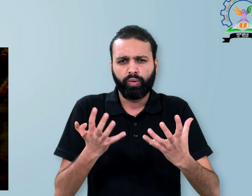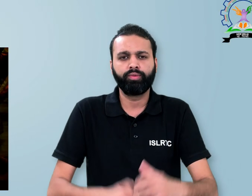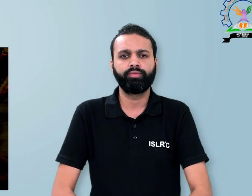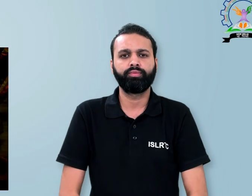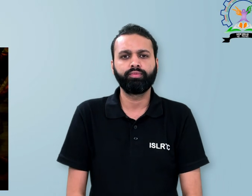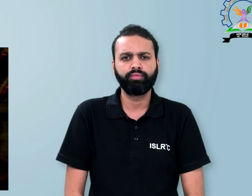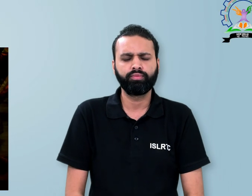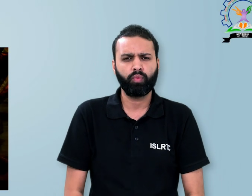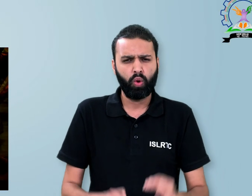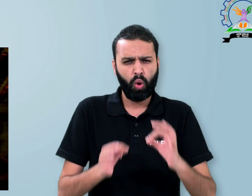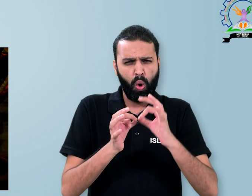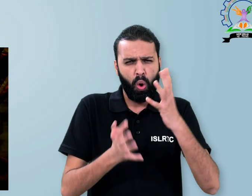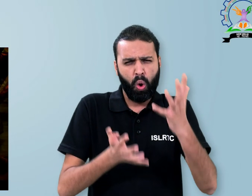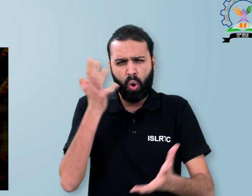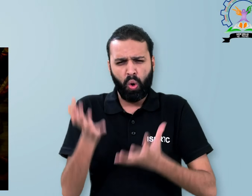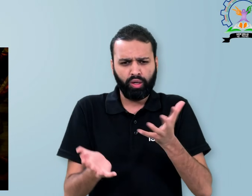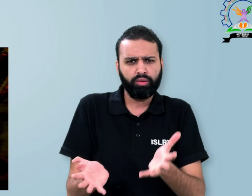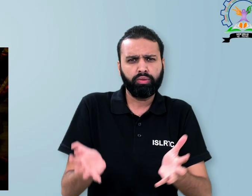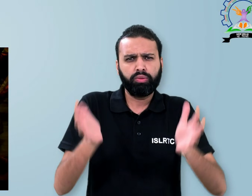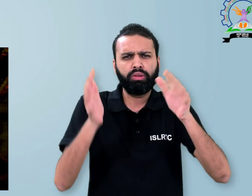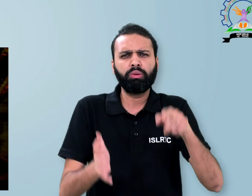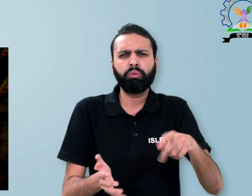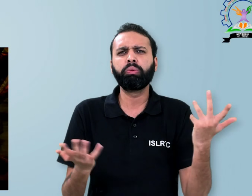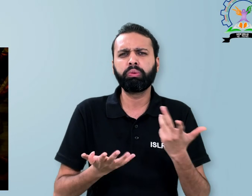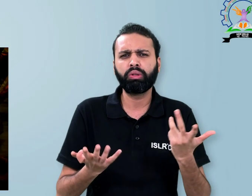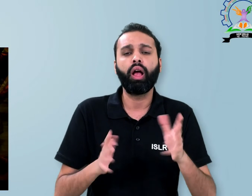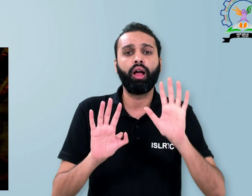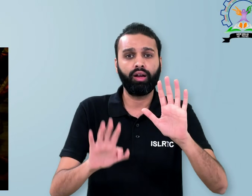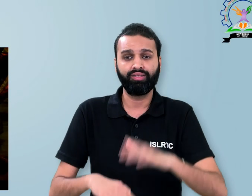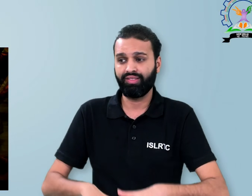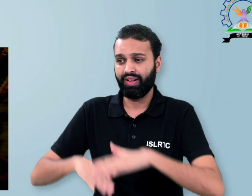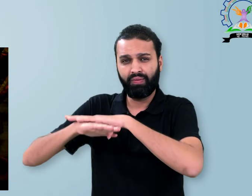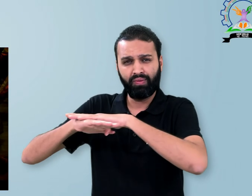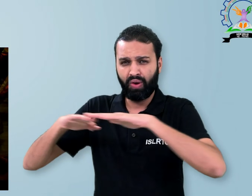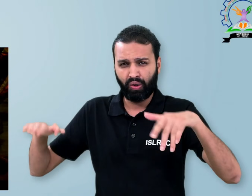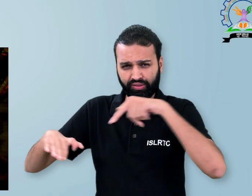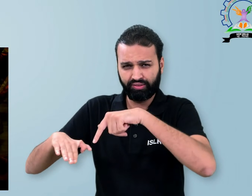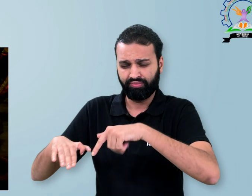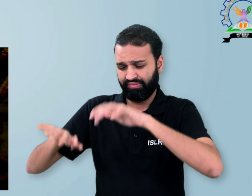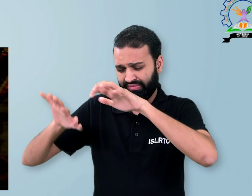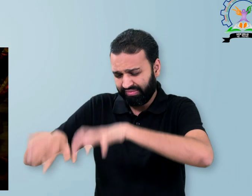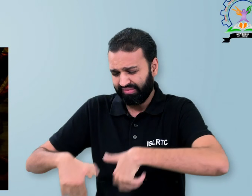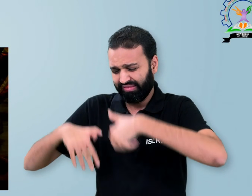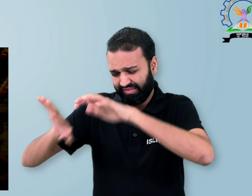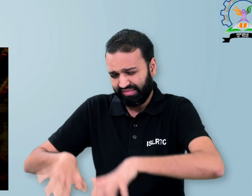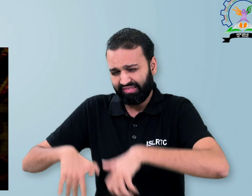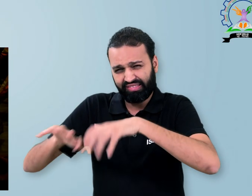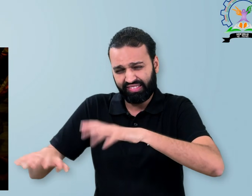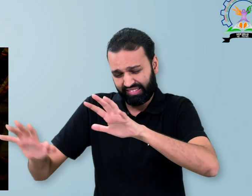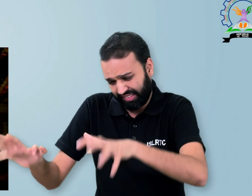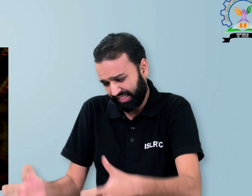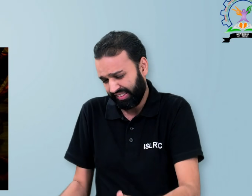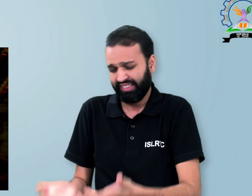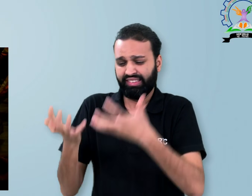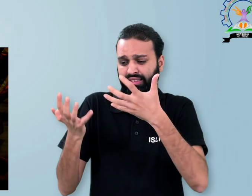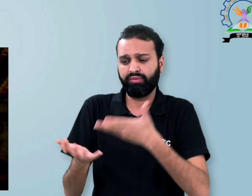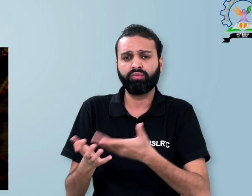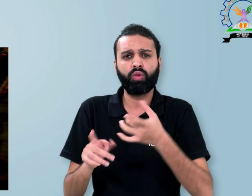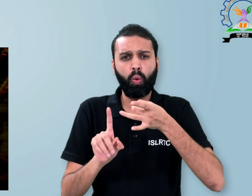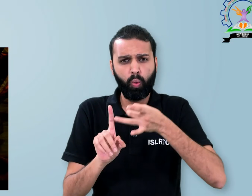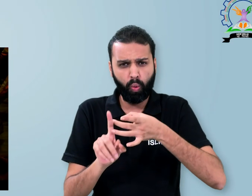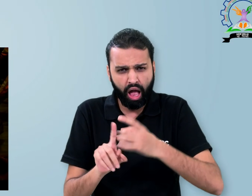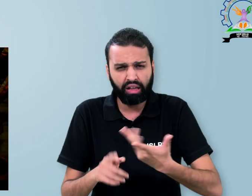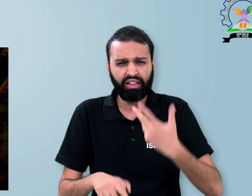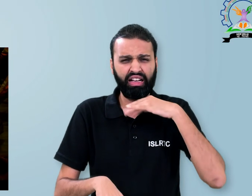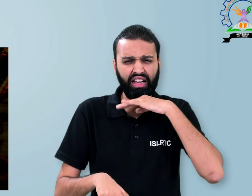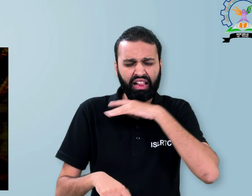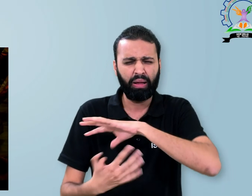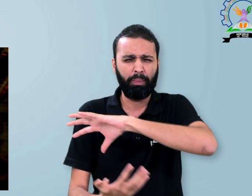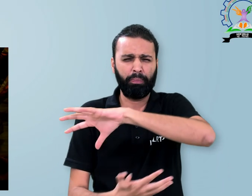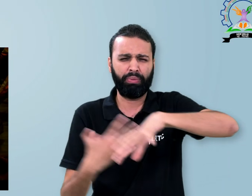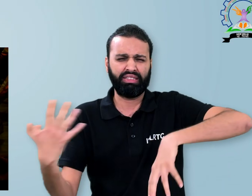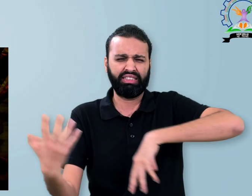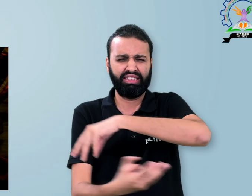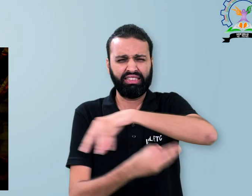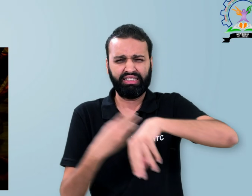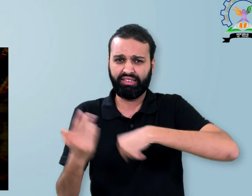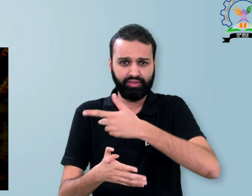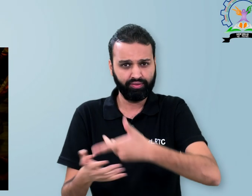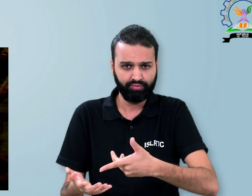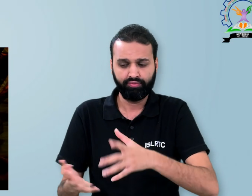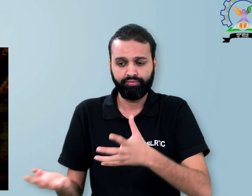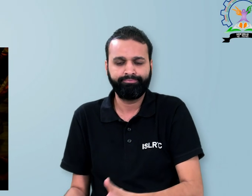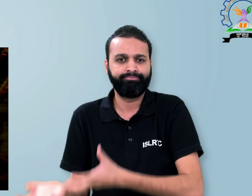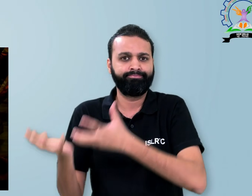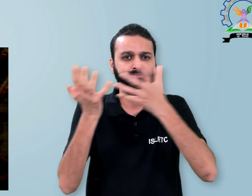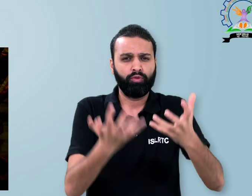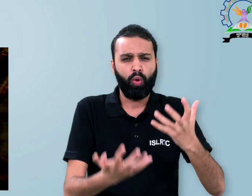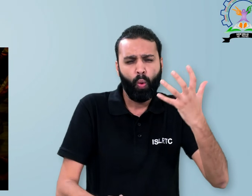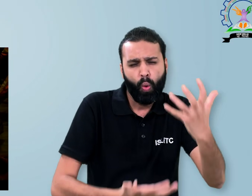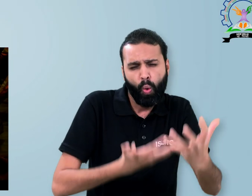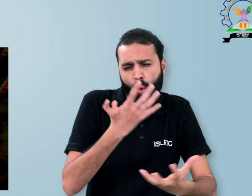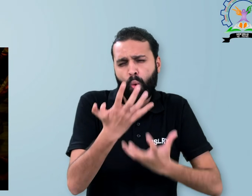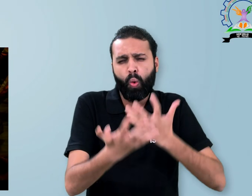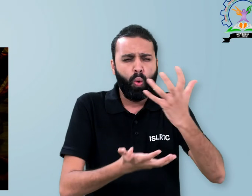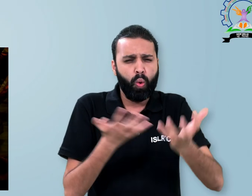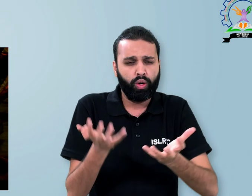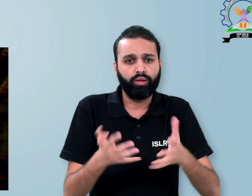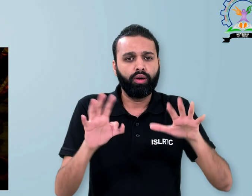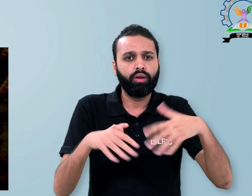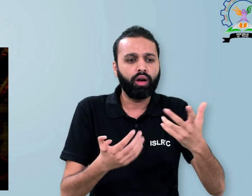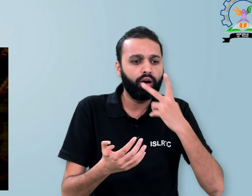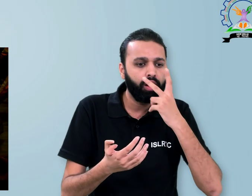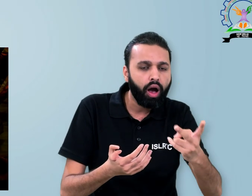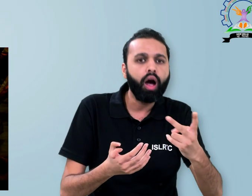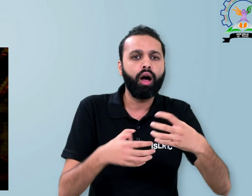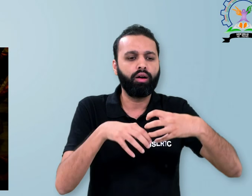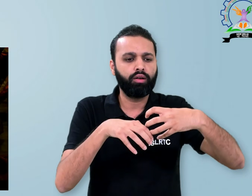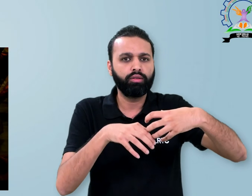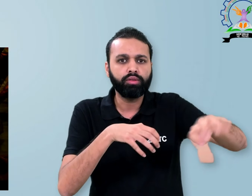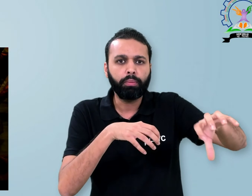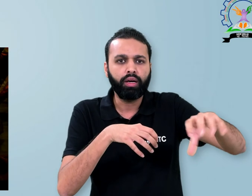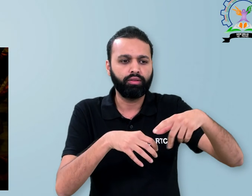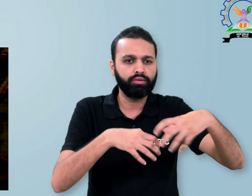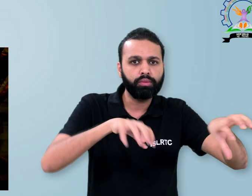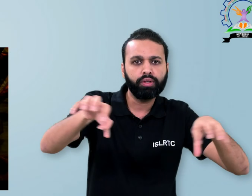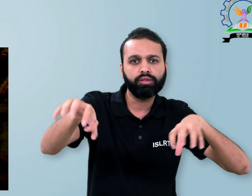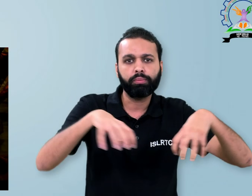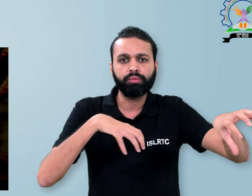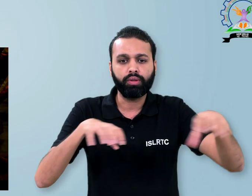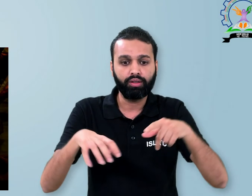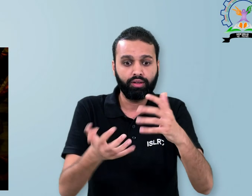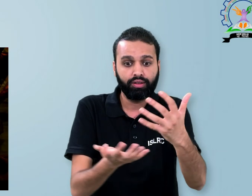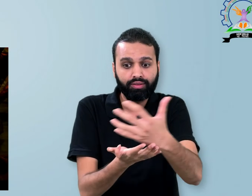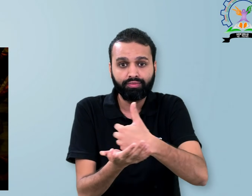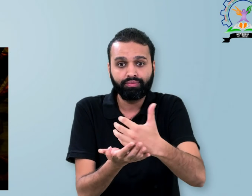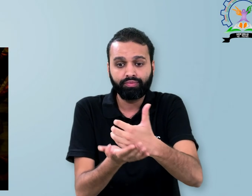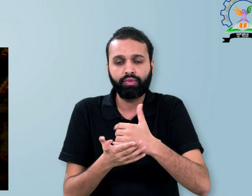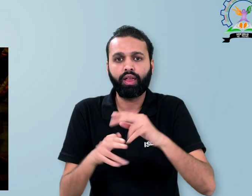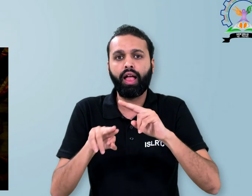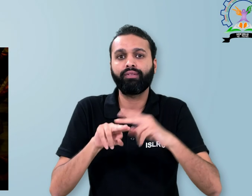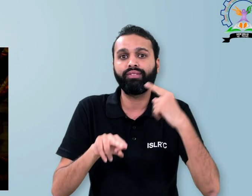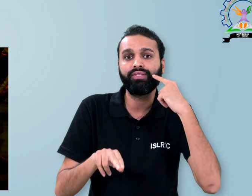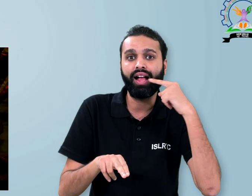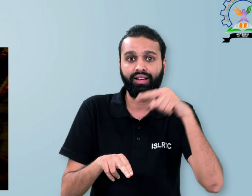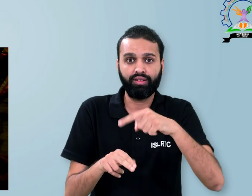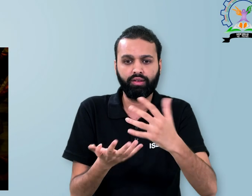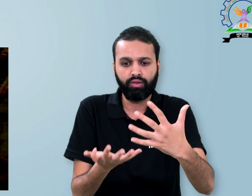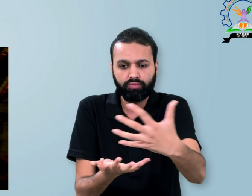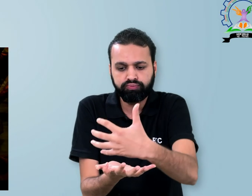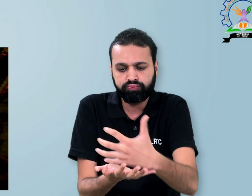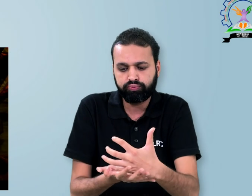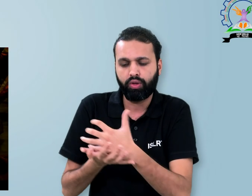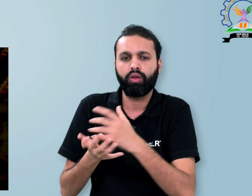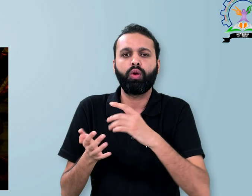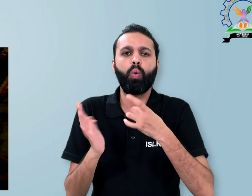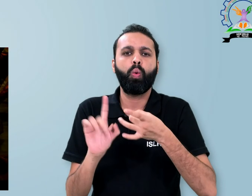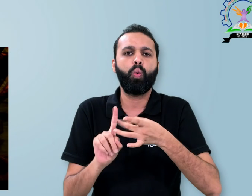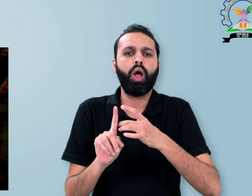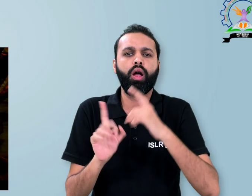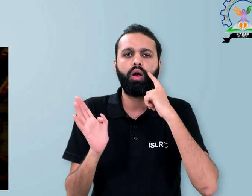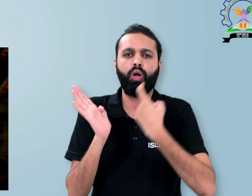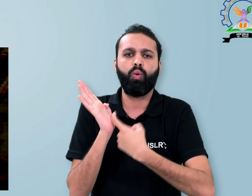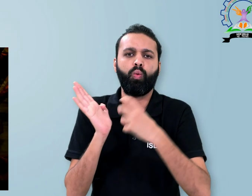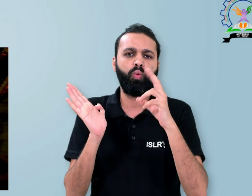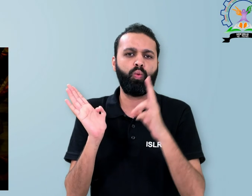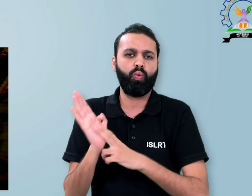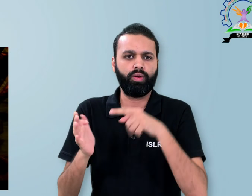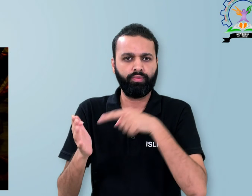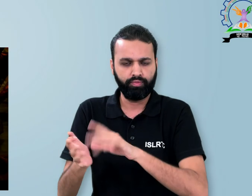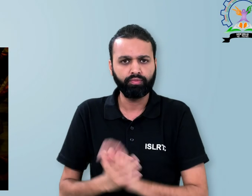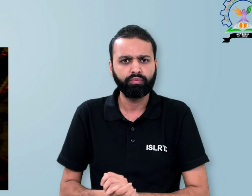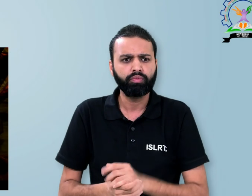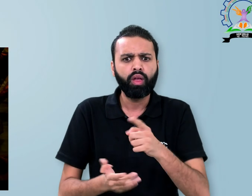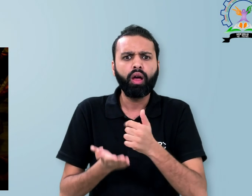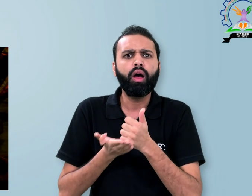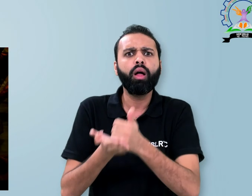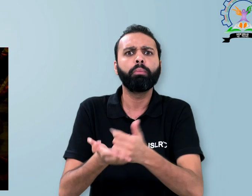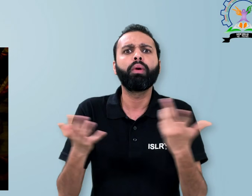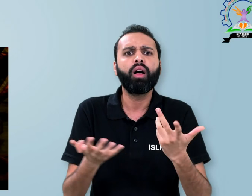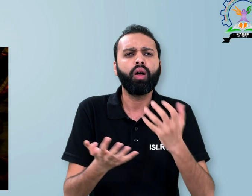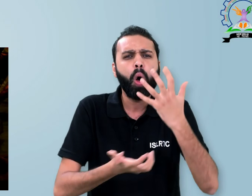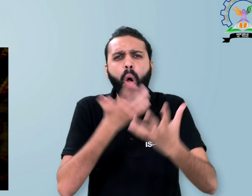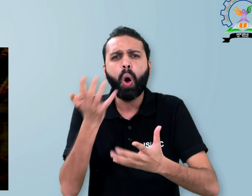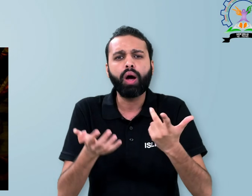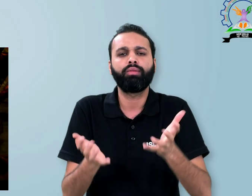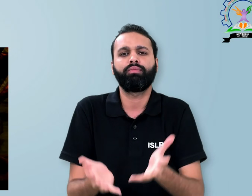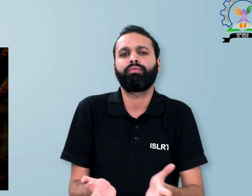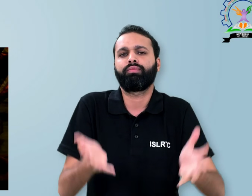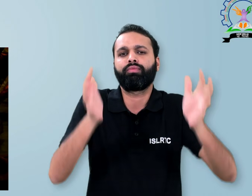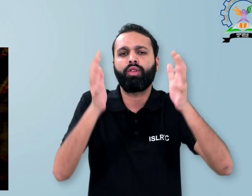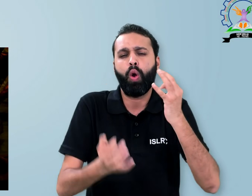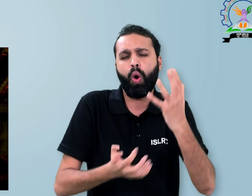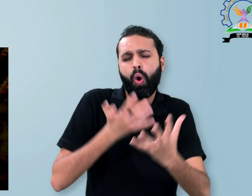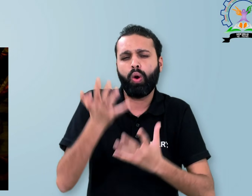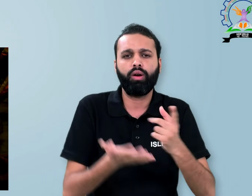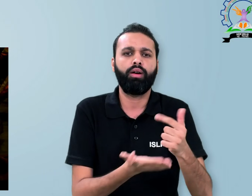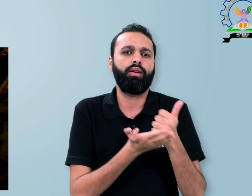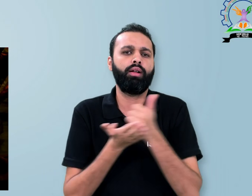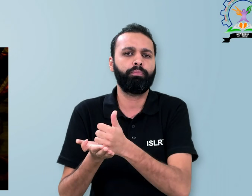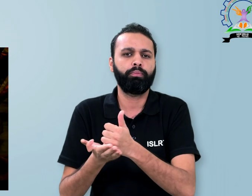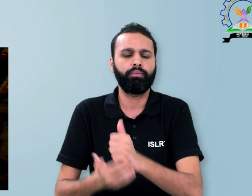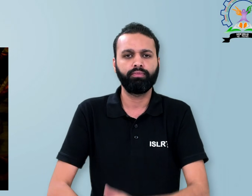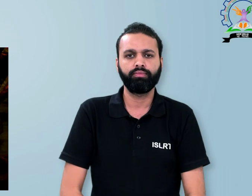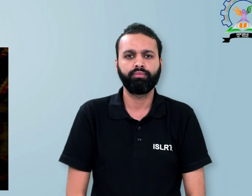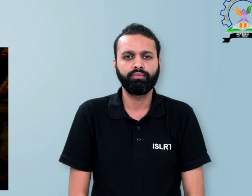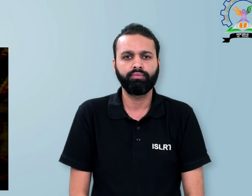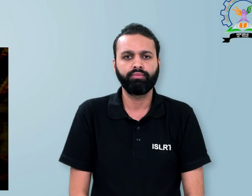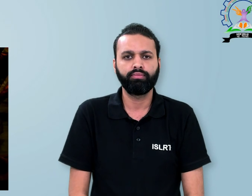Iron smelters are individuals or facilities engaged in the process of extracting iron from iron ore through heating and smelting, typically involving furnaces.